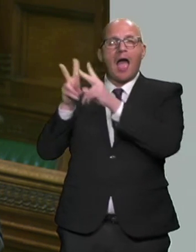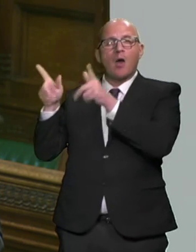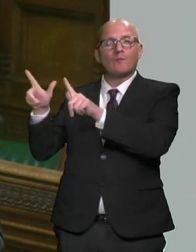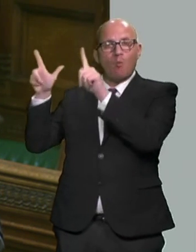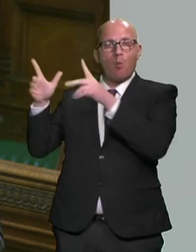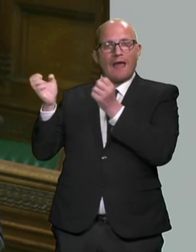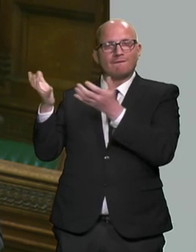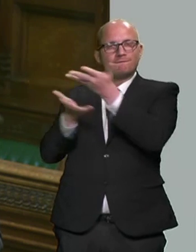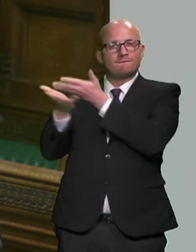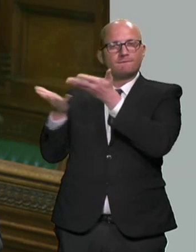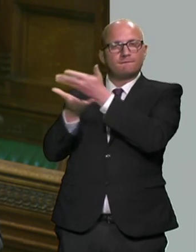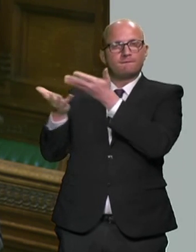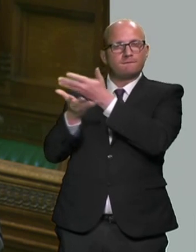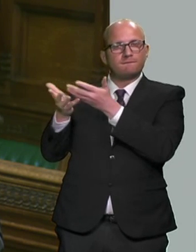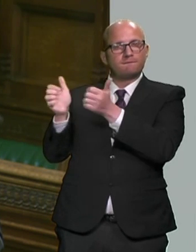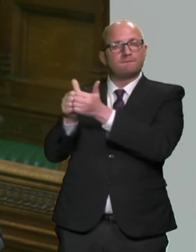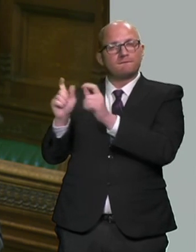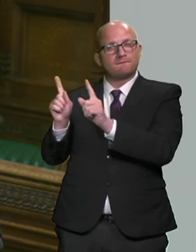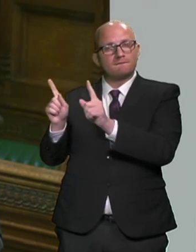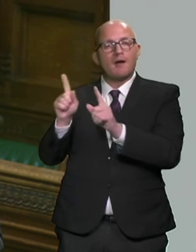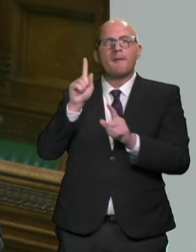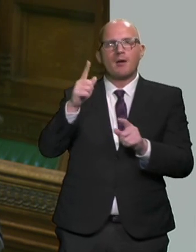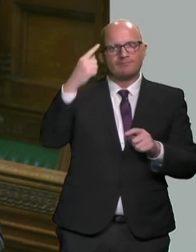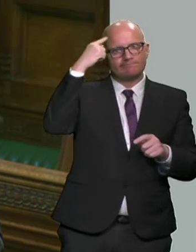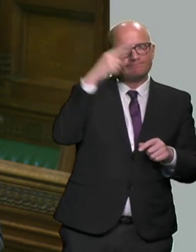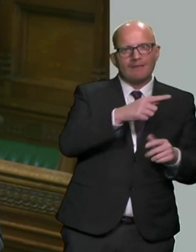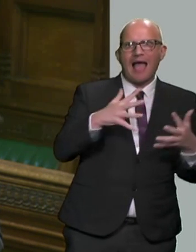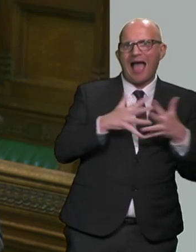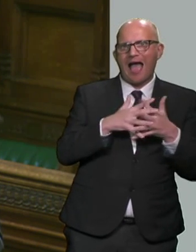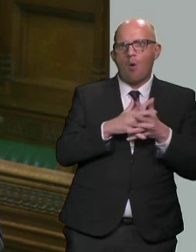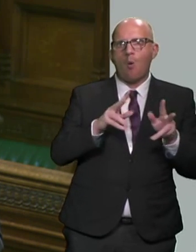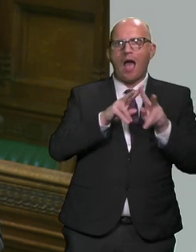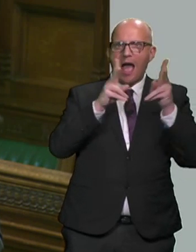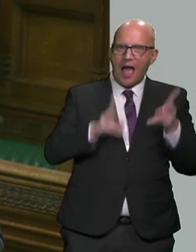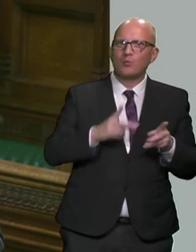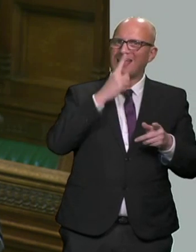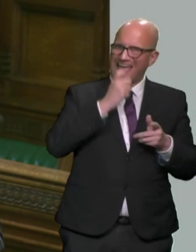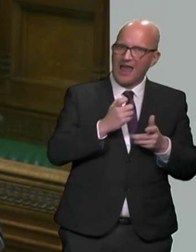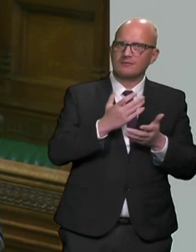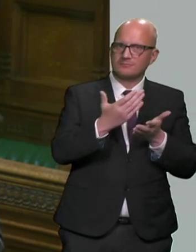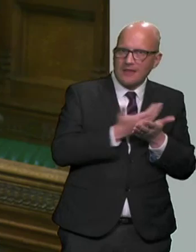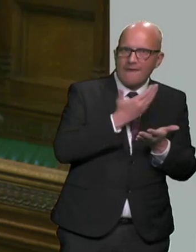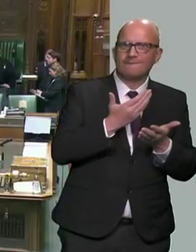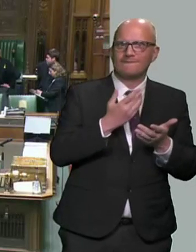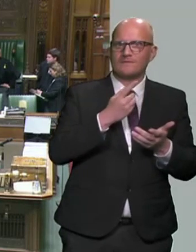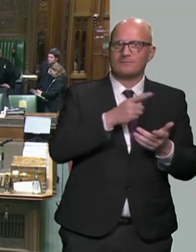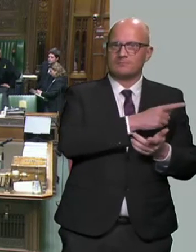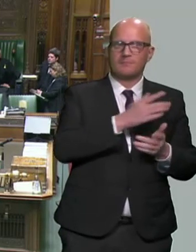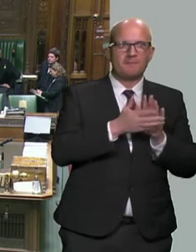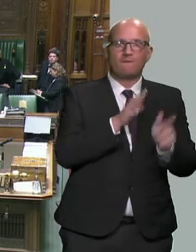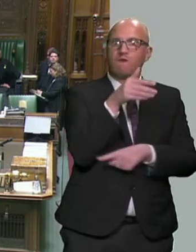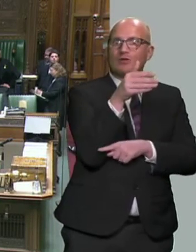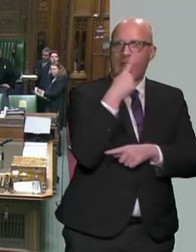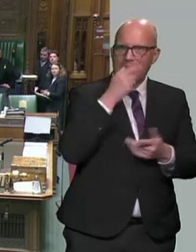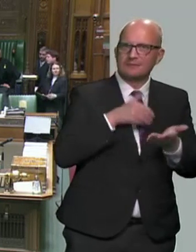Friend please not keep his purse completely shut? If money needs to be advanced so that homes can be safe and saleable, will he please consider that openly?